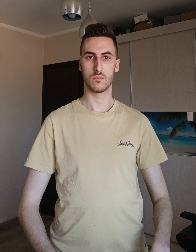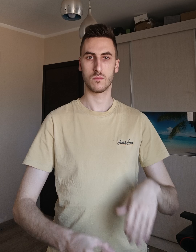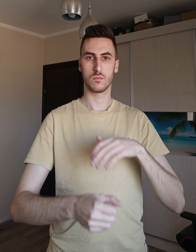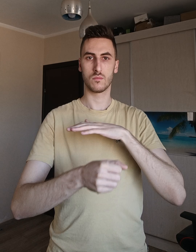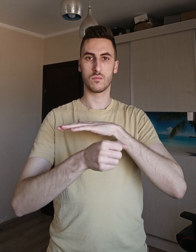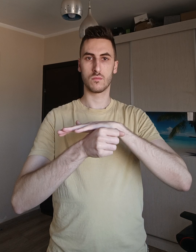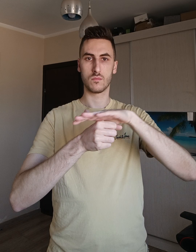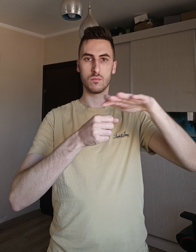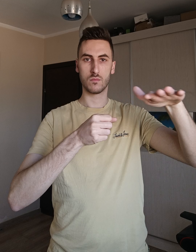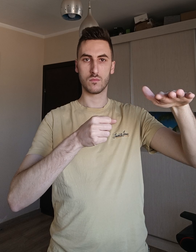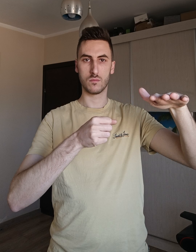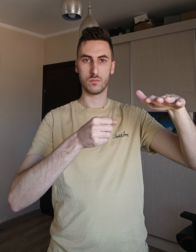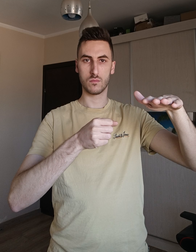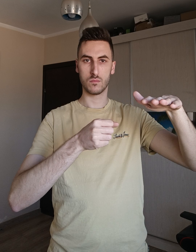מלא